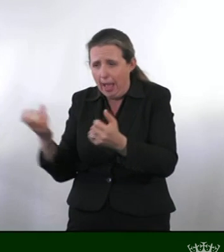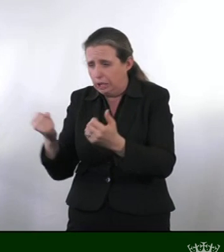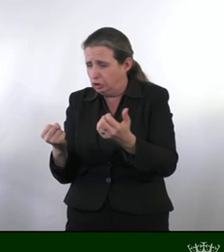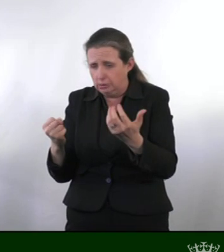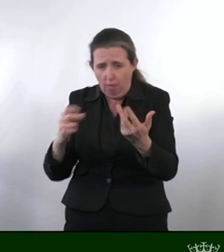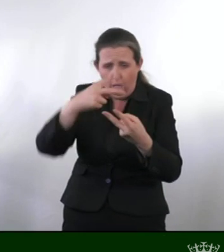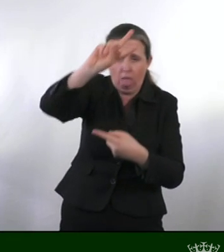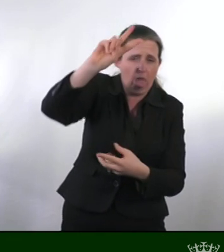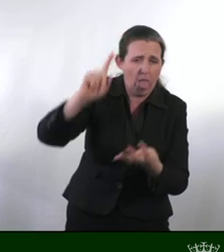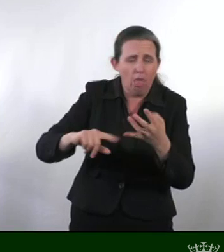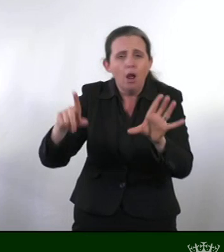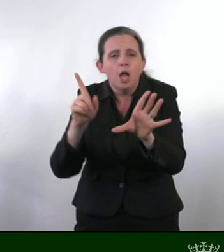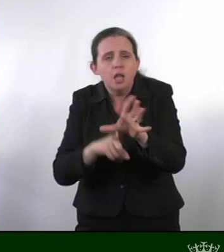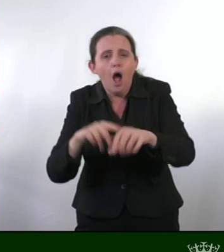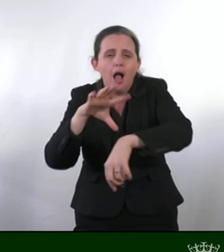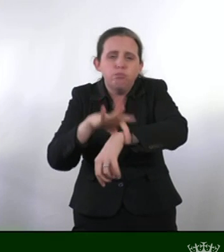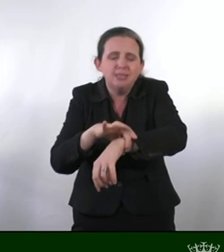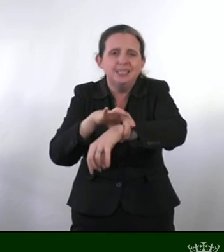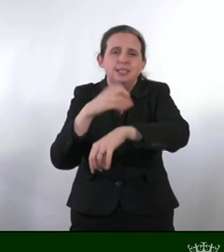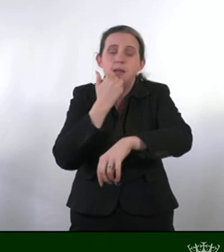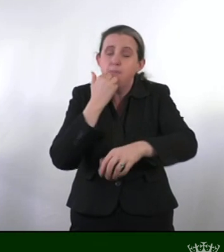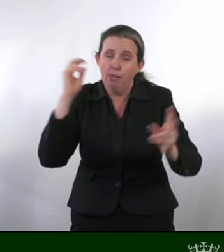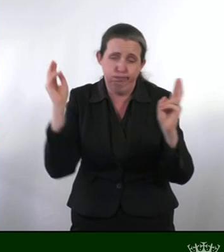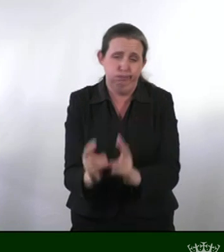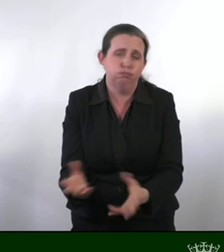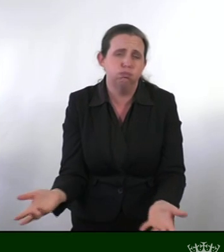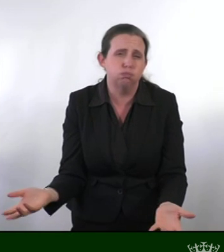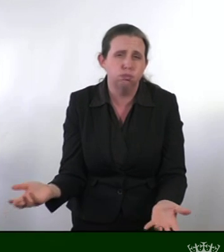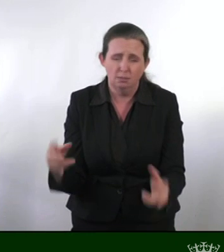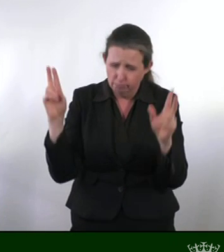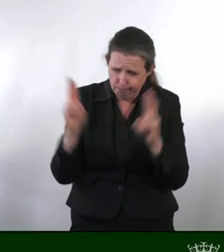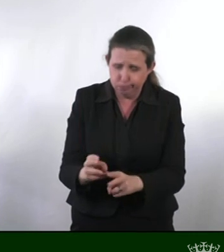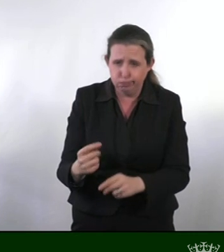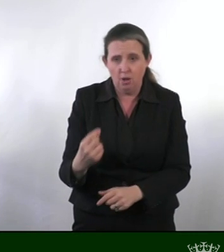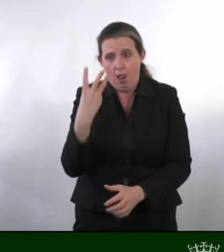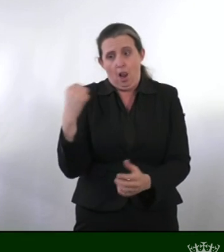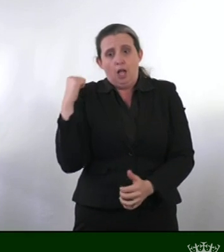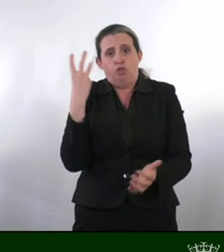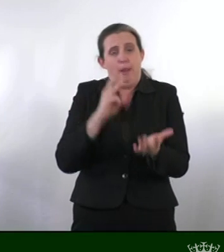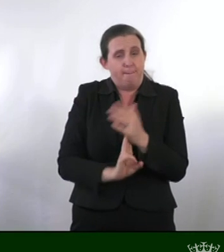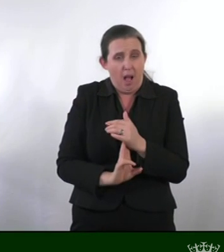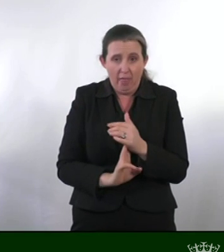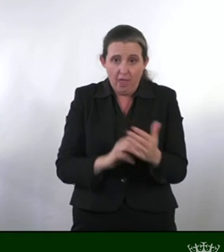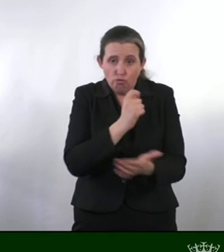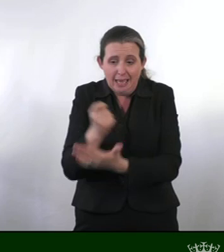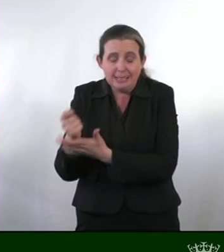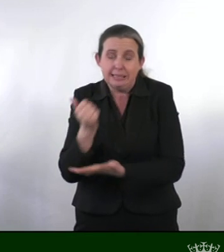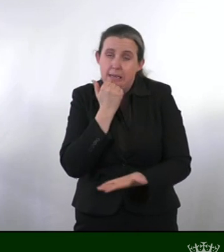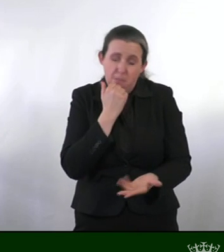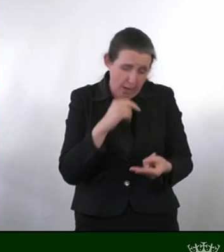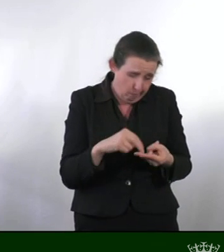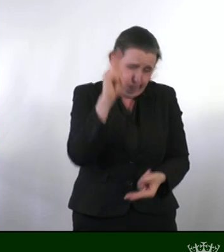The number of young apprentices has plummeted. Last quarter, we saw the highest level of redundancies on record.